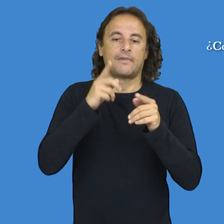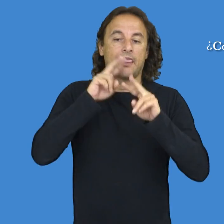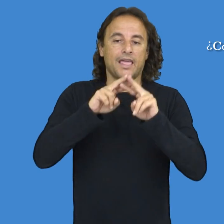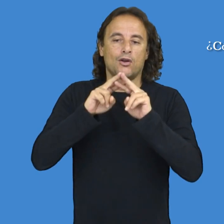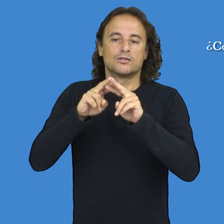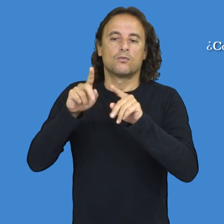revisar